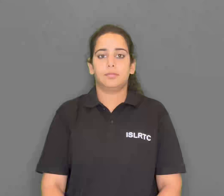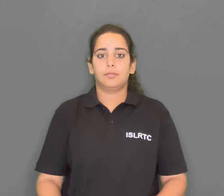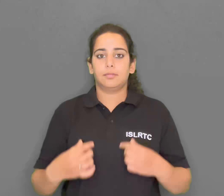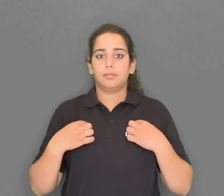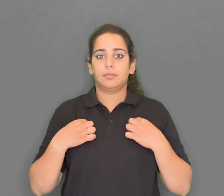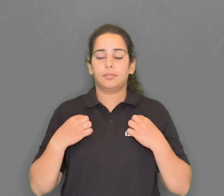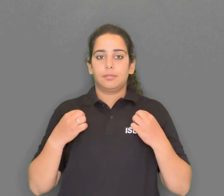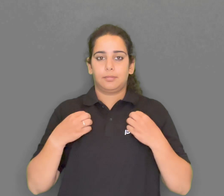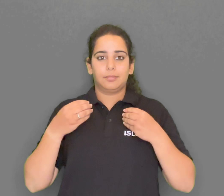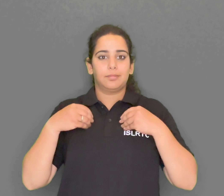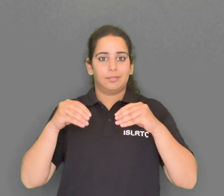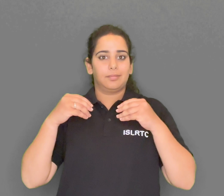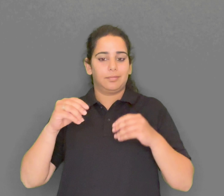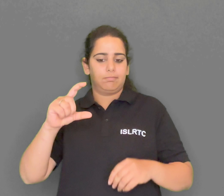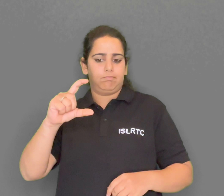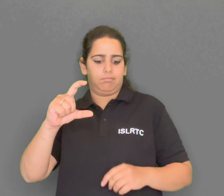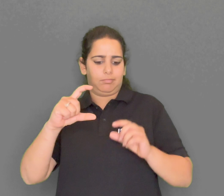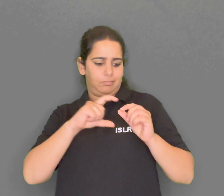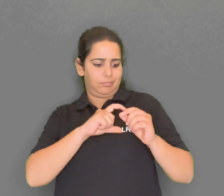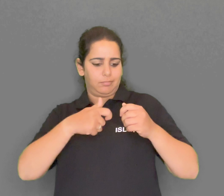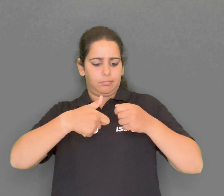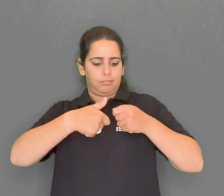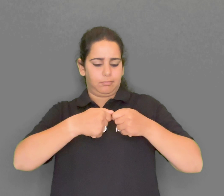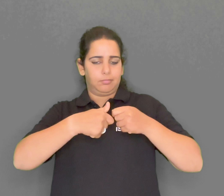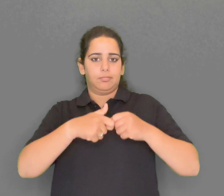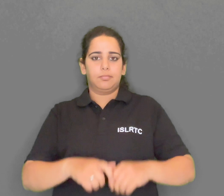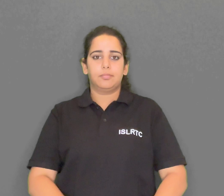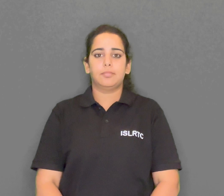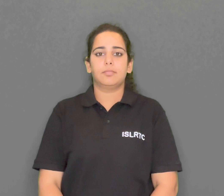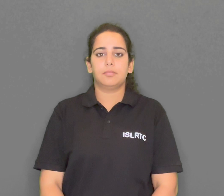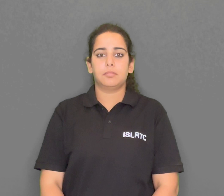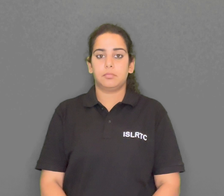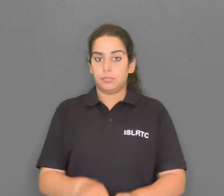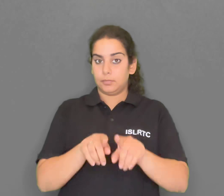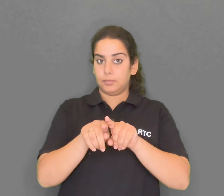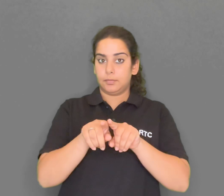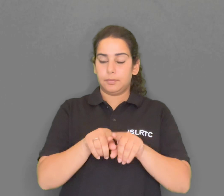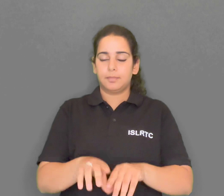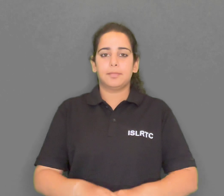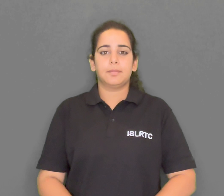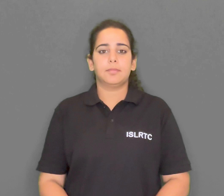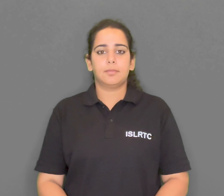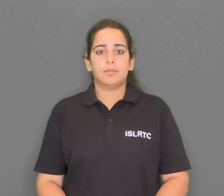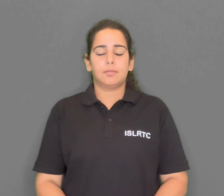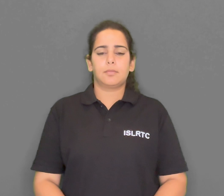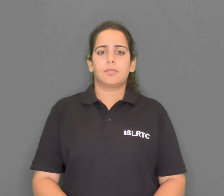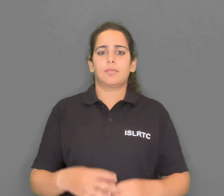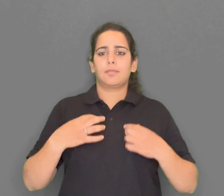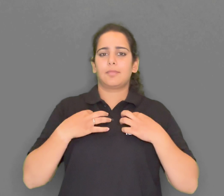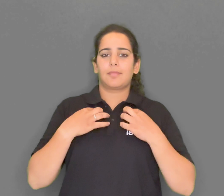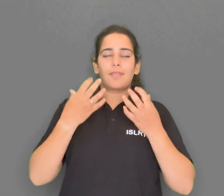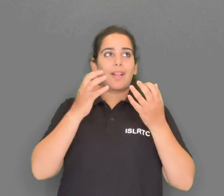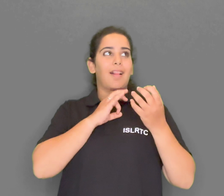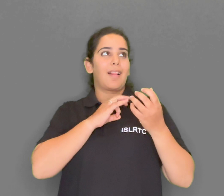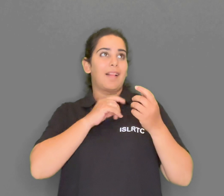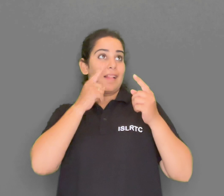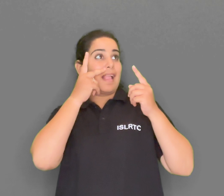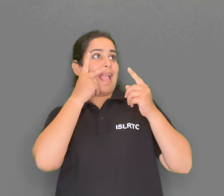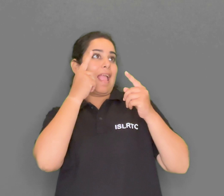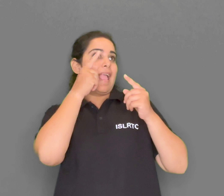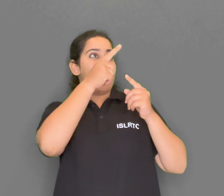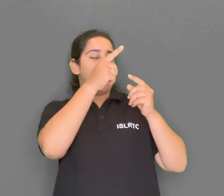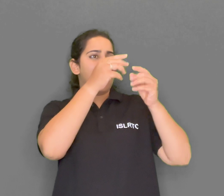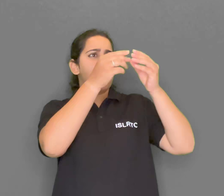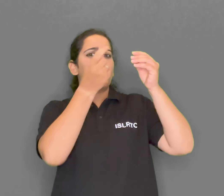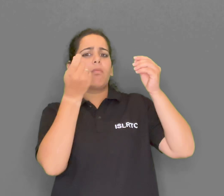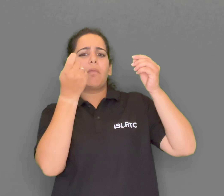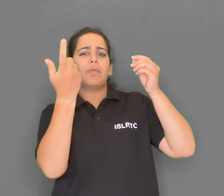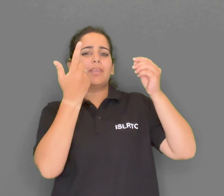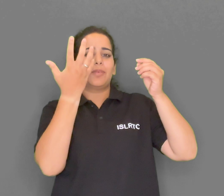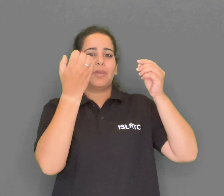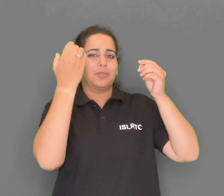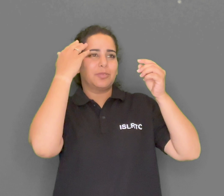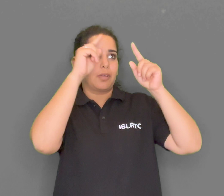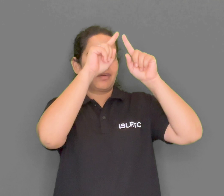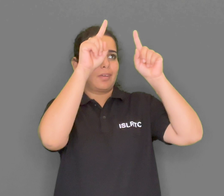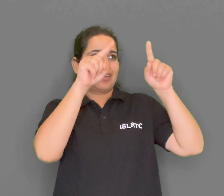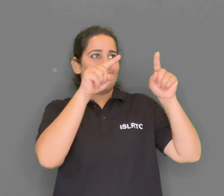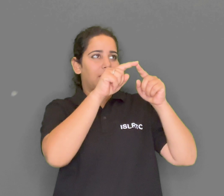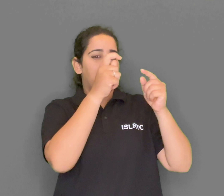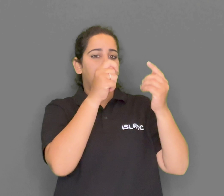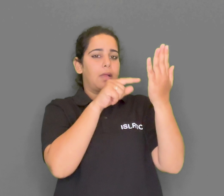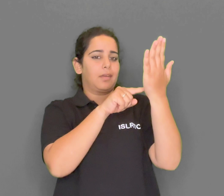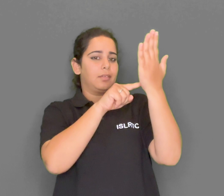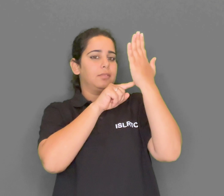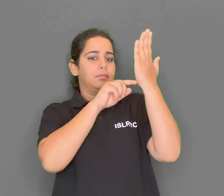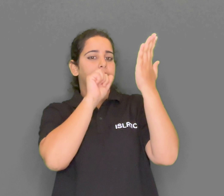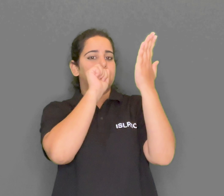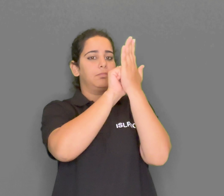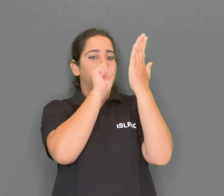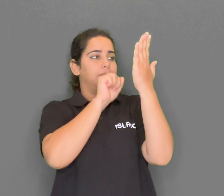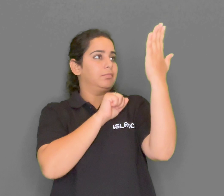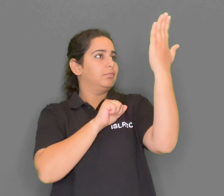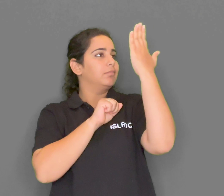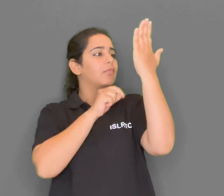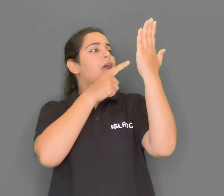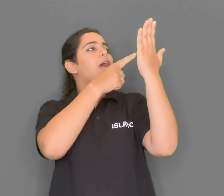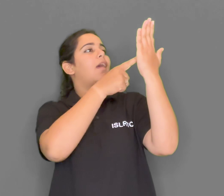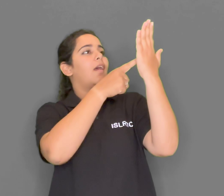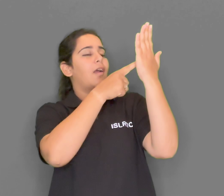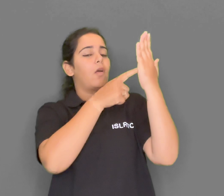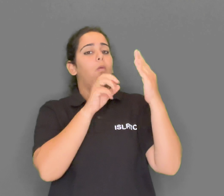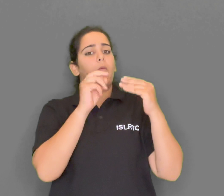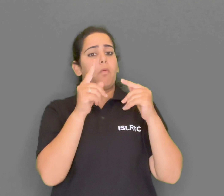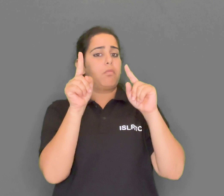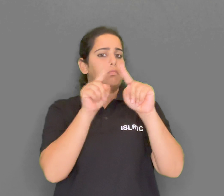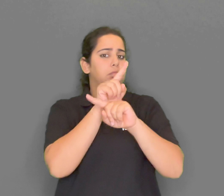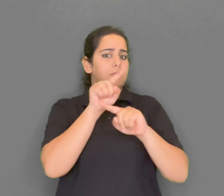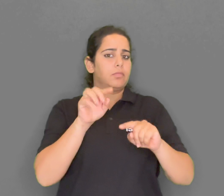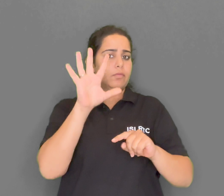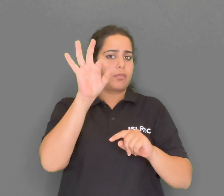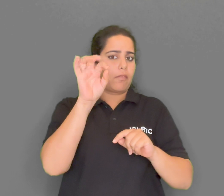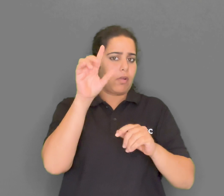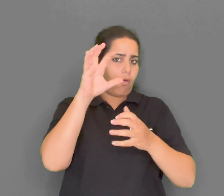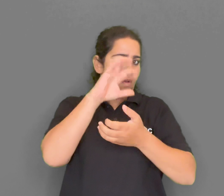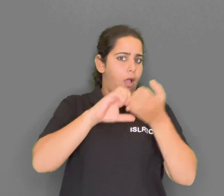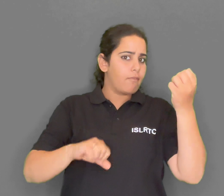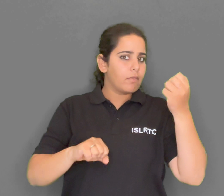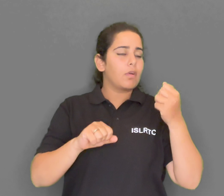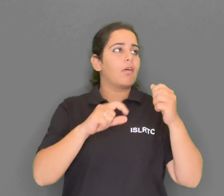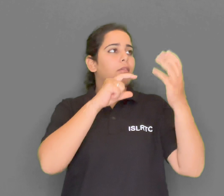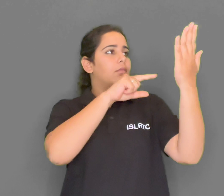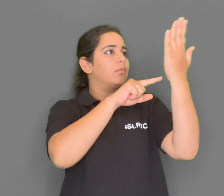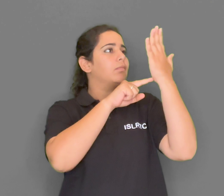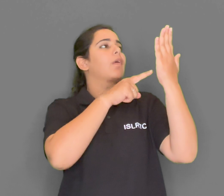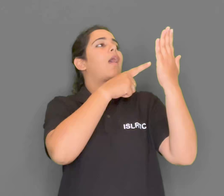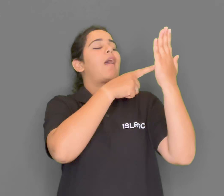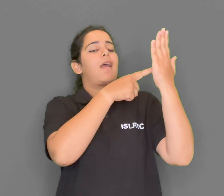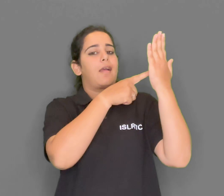Tags A piece or strip of strong paper, plastic, metal, leather, etc., for attaching by one end to something as a mark or label